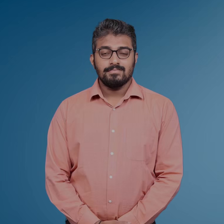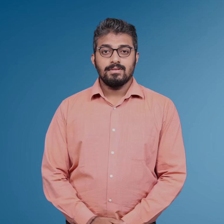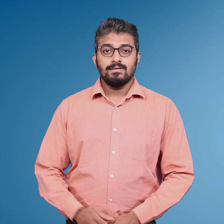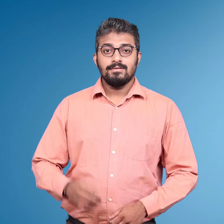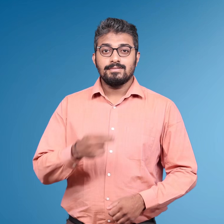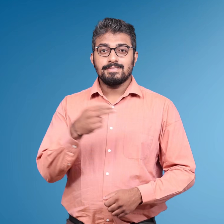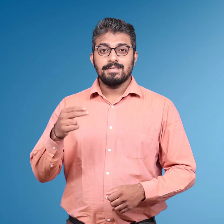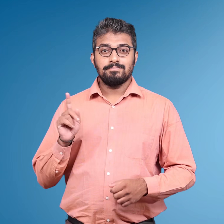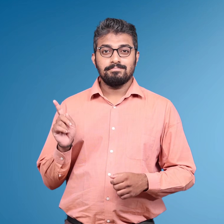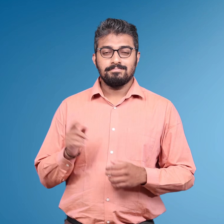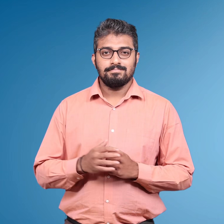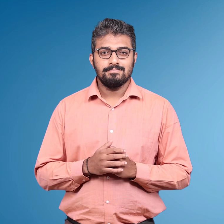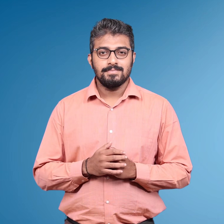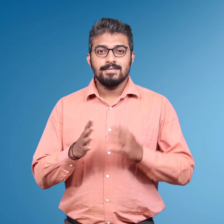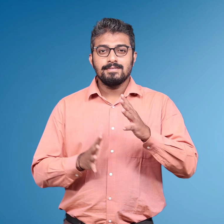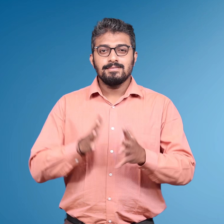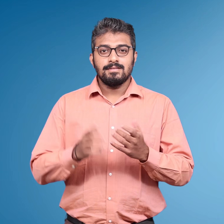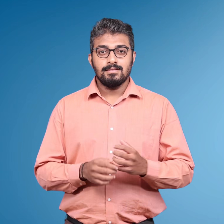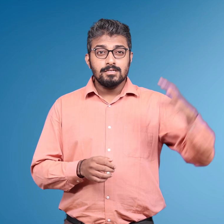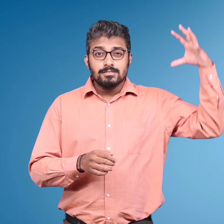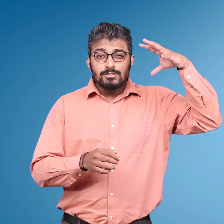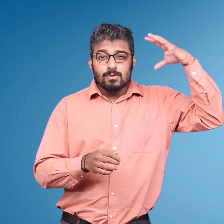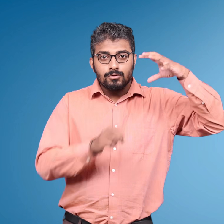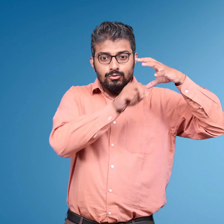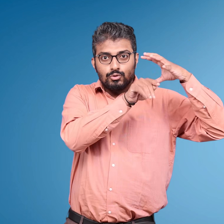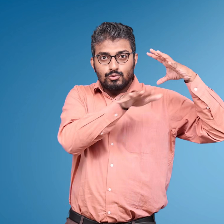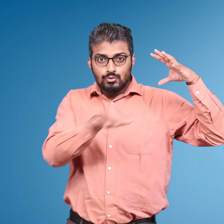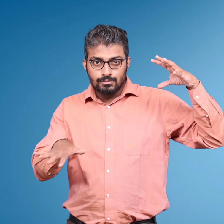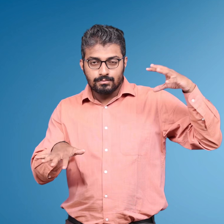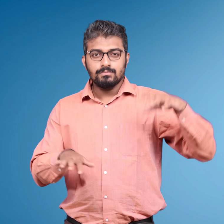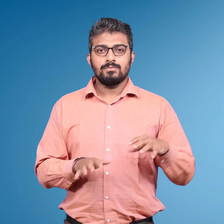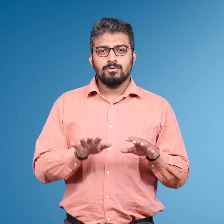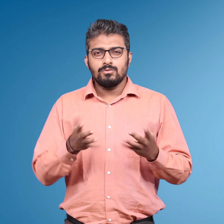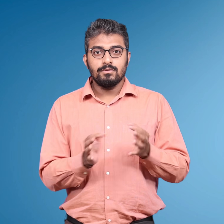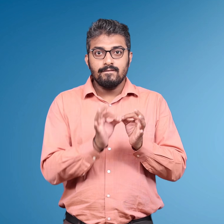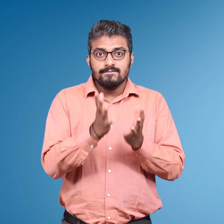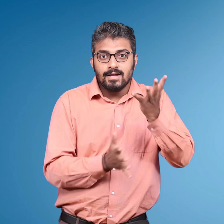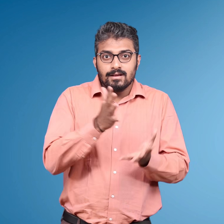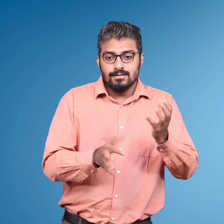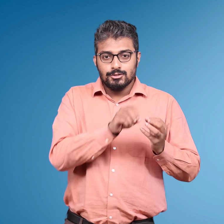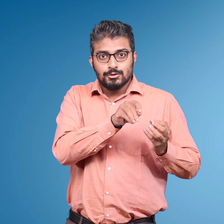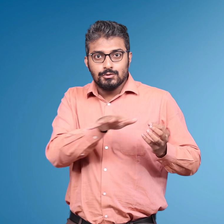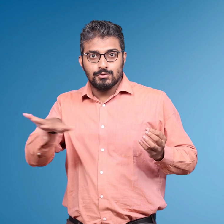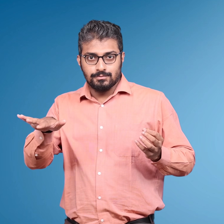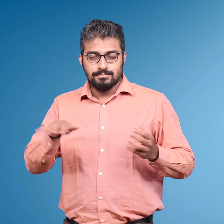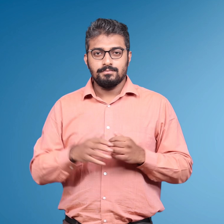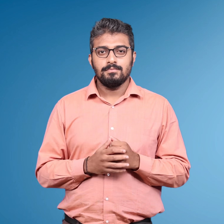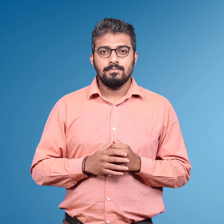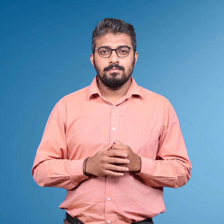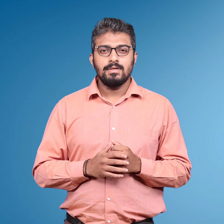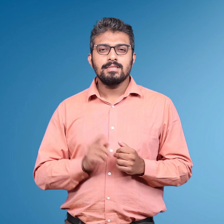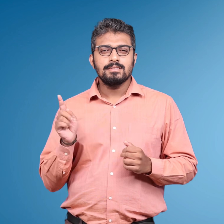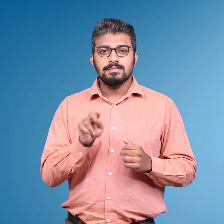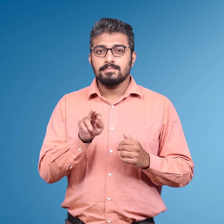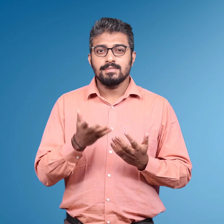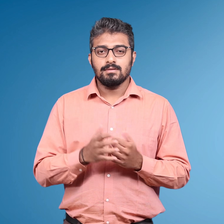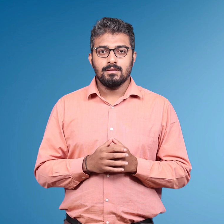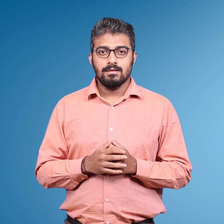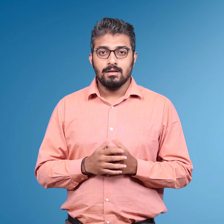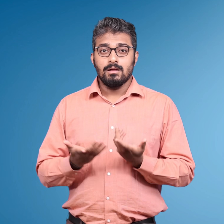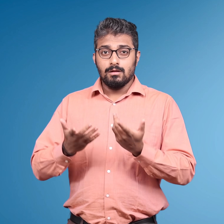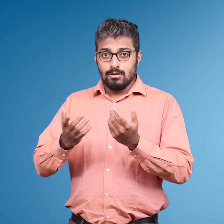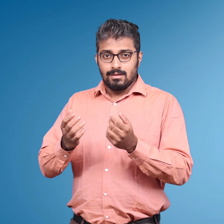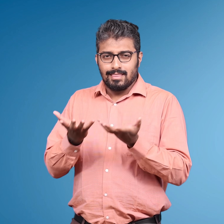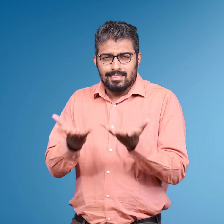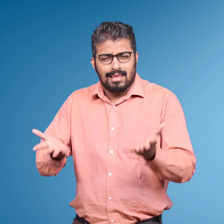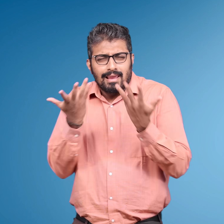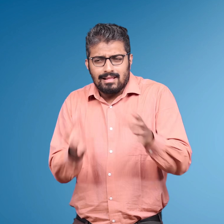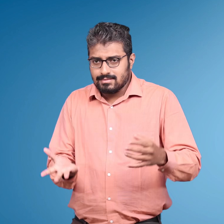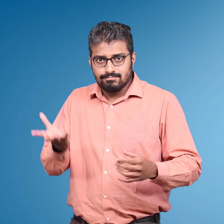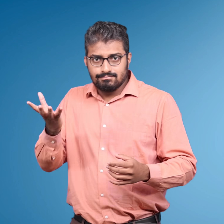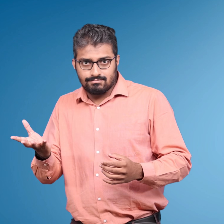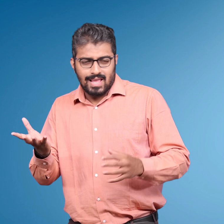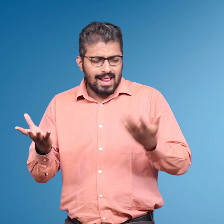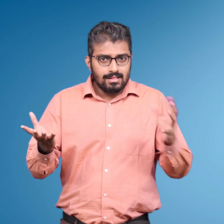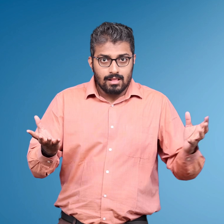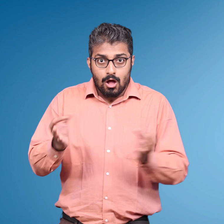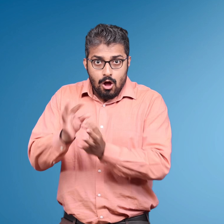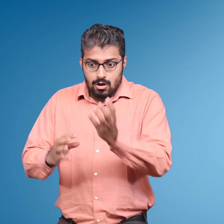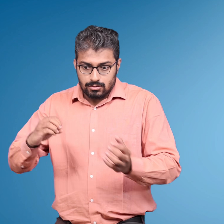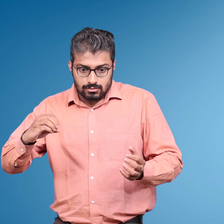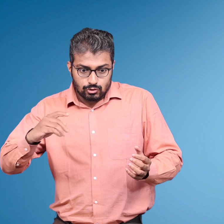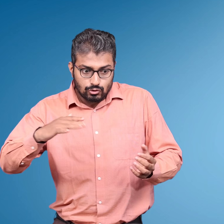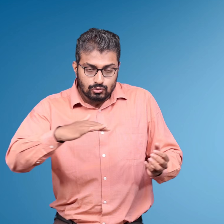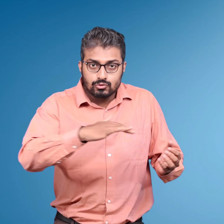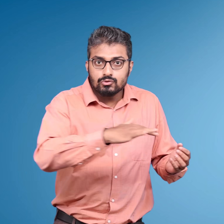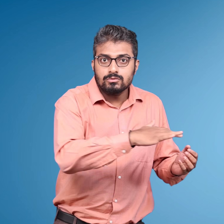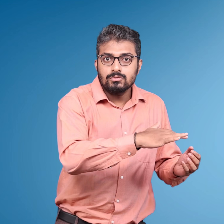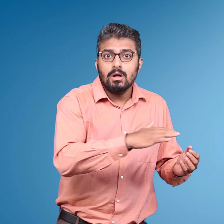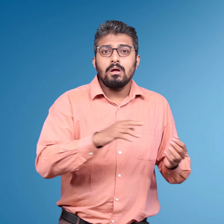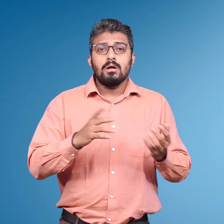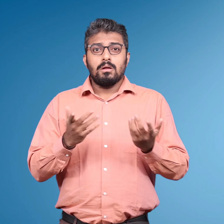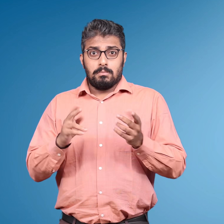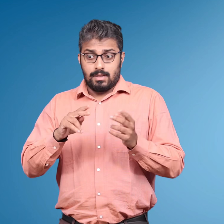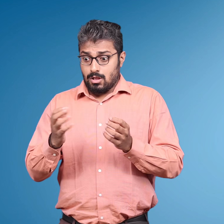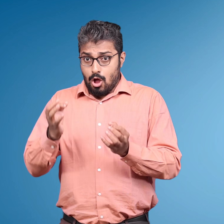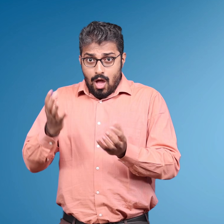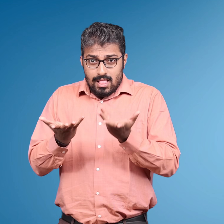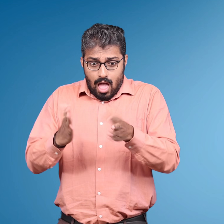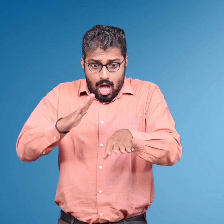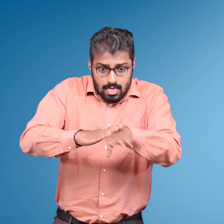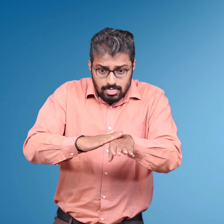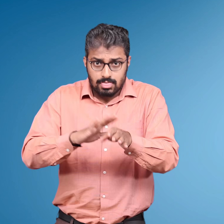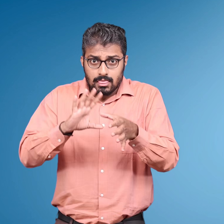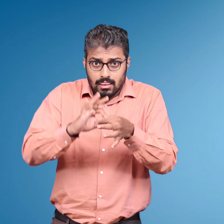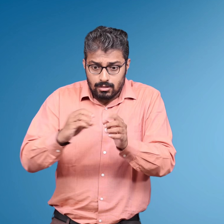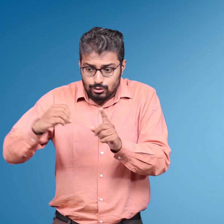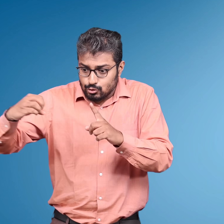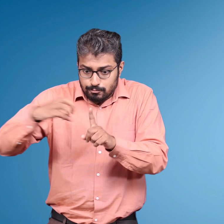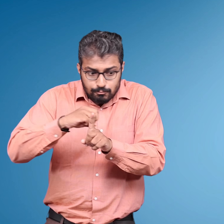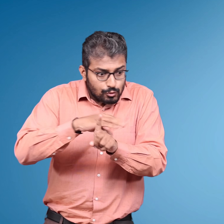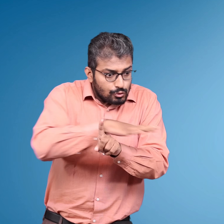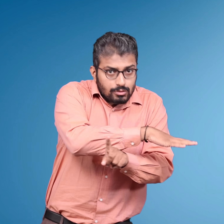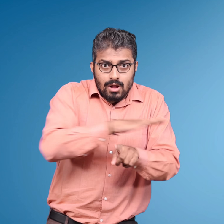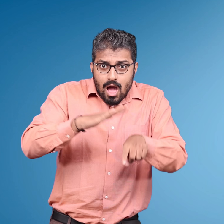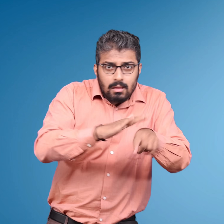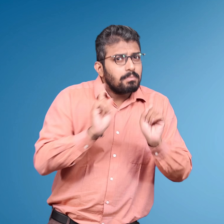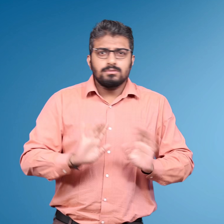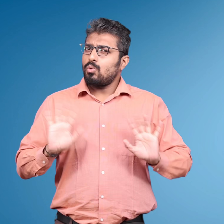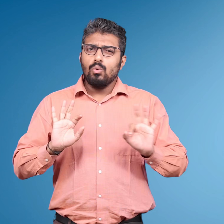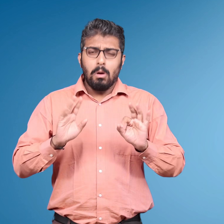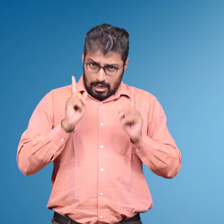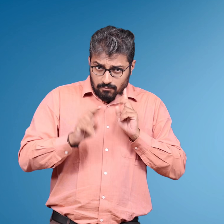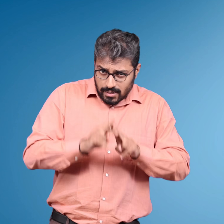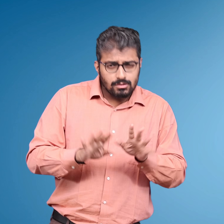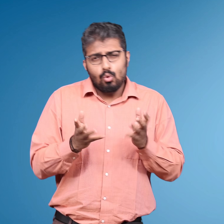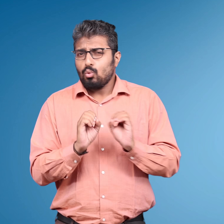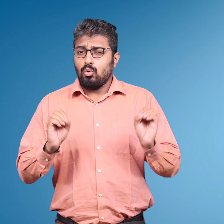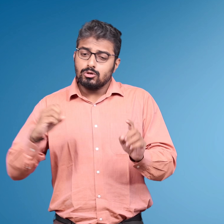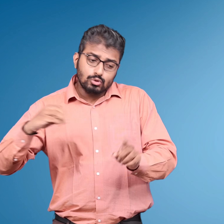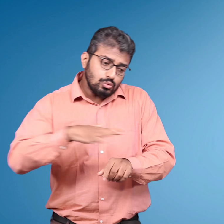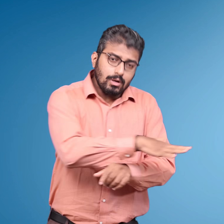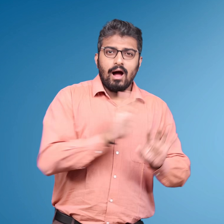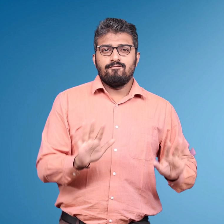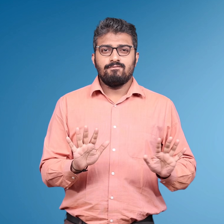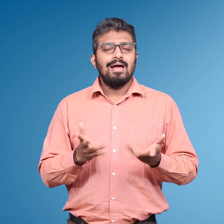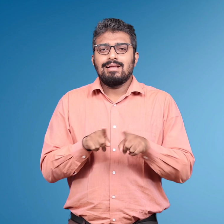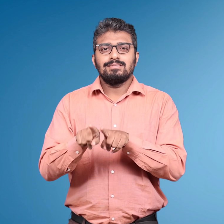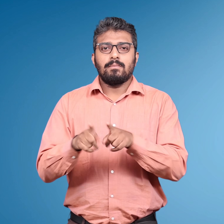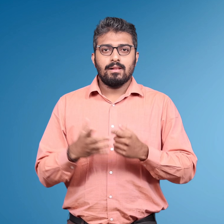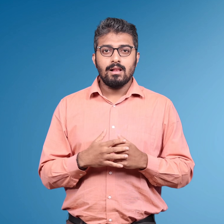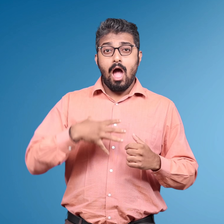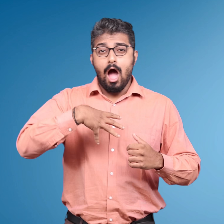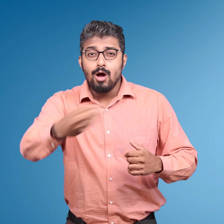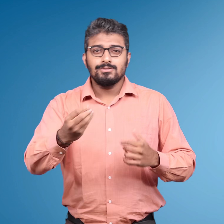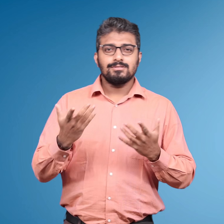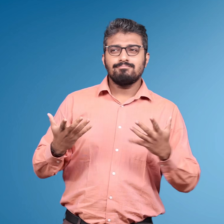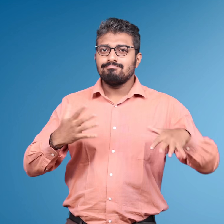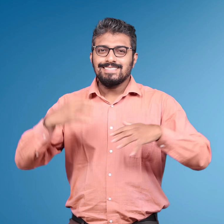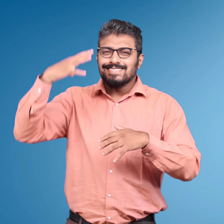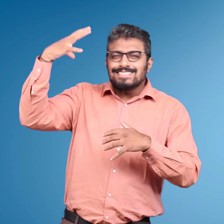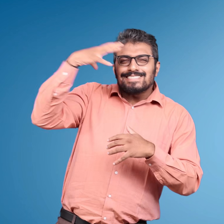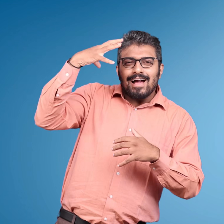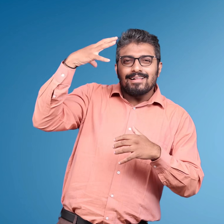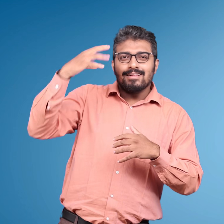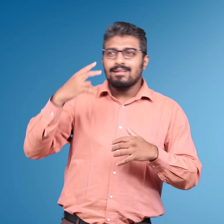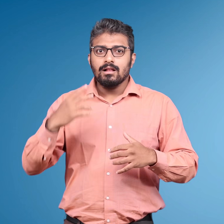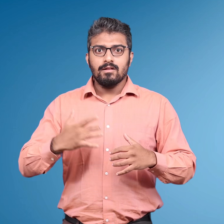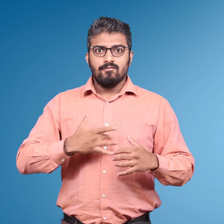Radiation. This sign means radiation. Radiation is one way in which heat can flow from one object to another. In radiation, no medium is required. It can take place whether a medium is present or not. For example, when we come out in the sun, we feel warm.